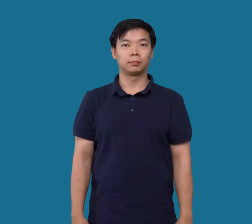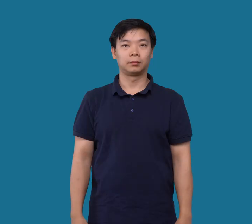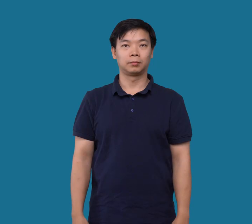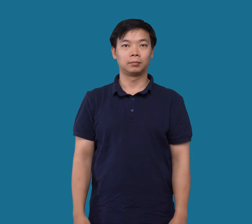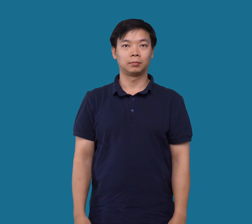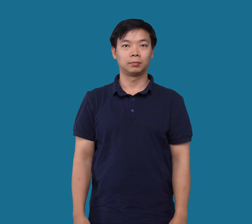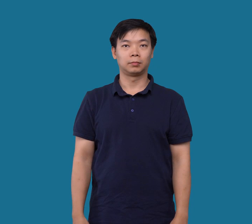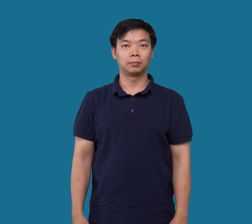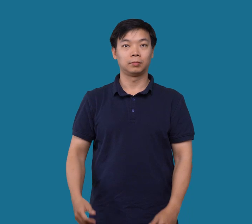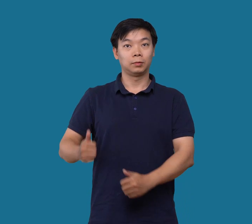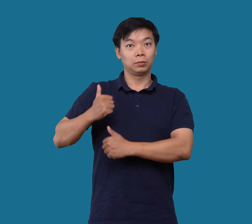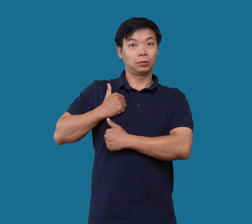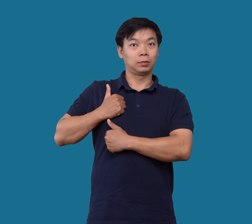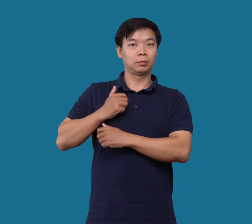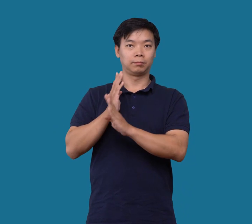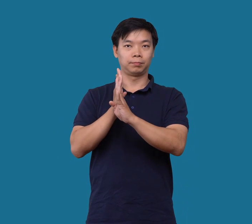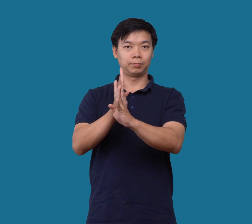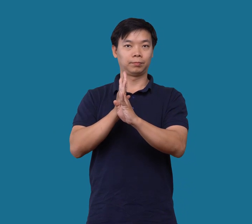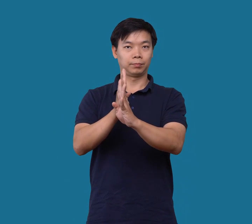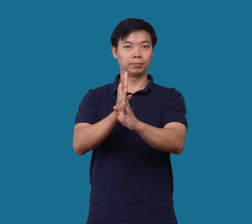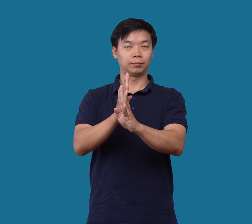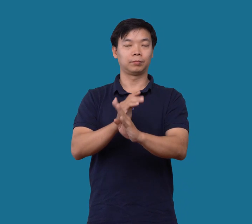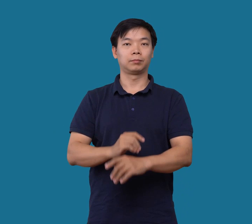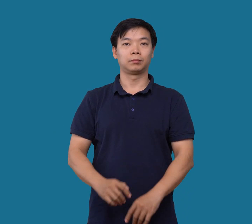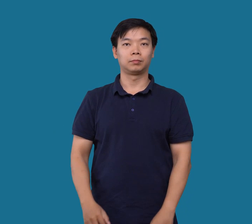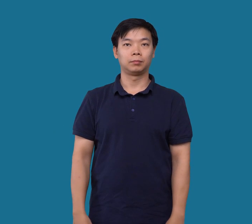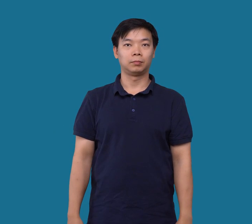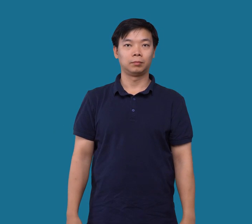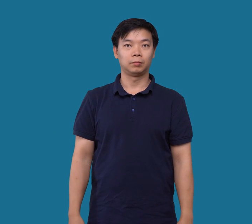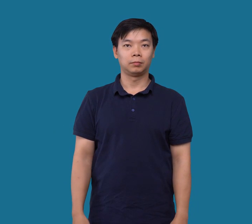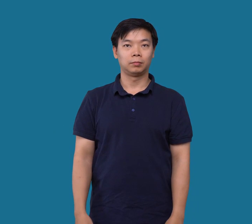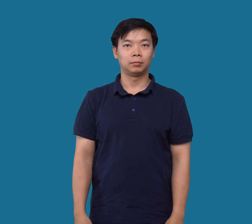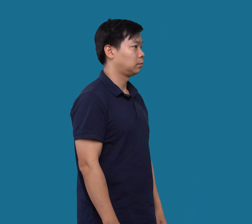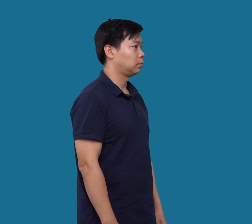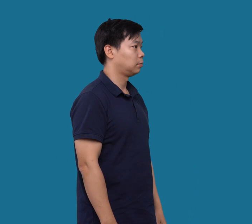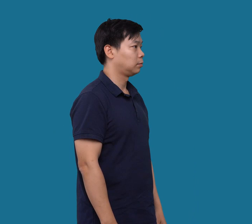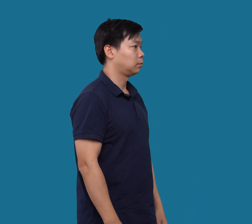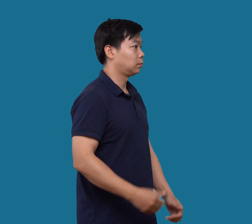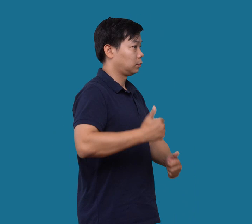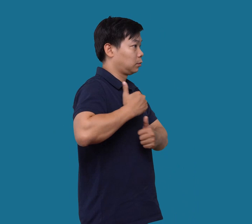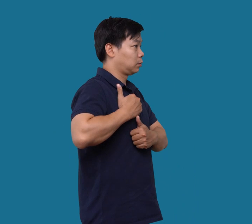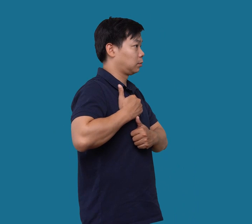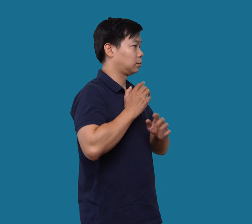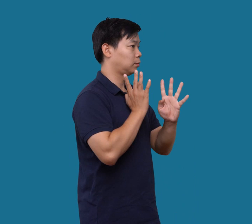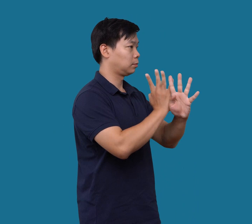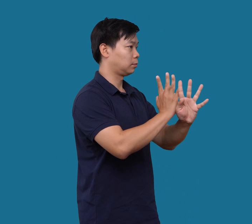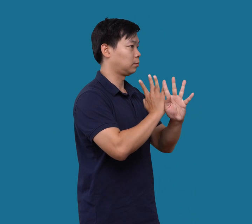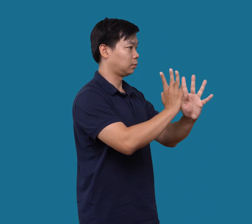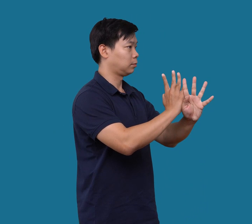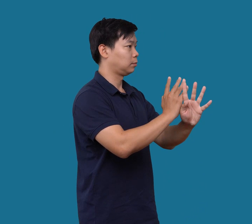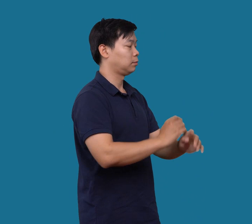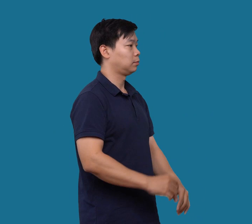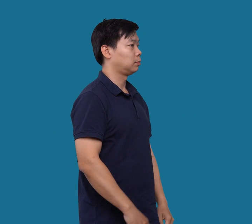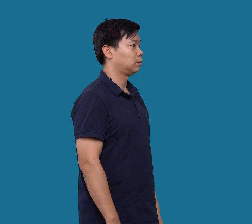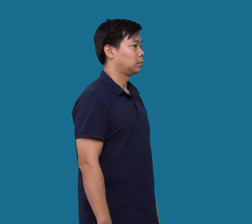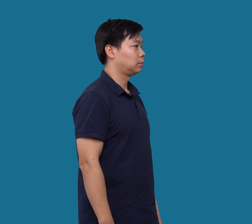hành quân